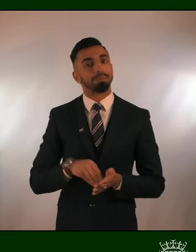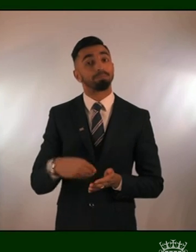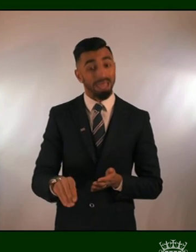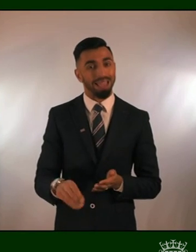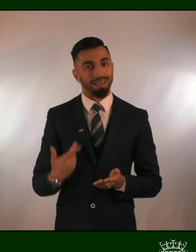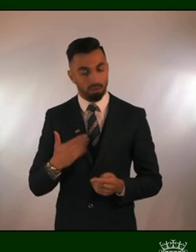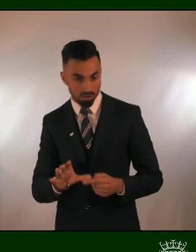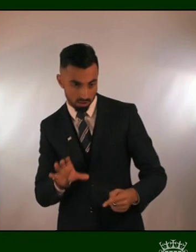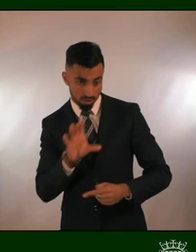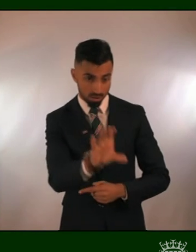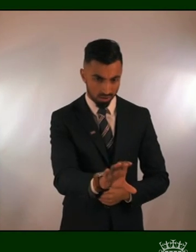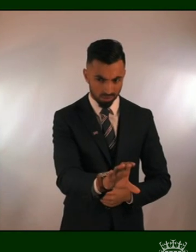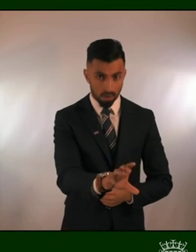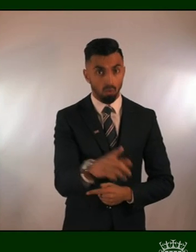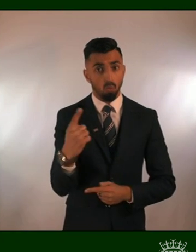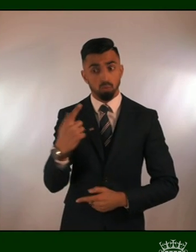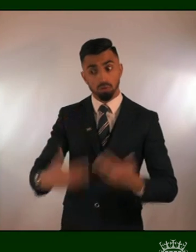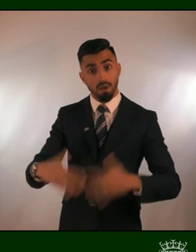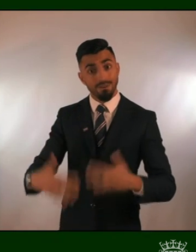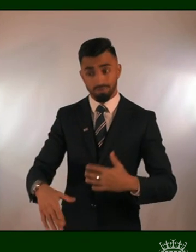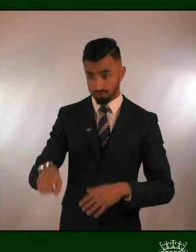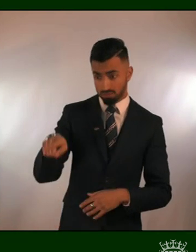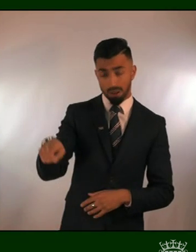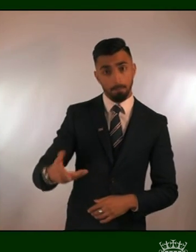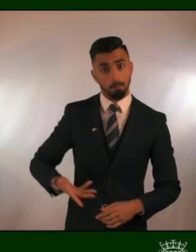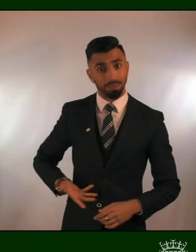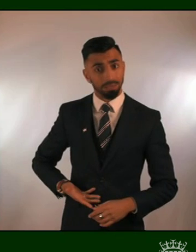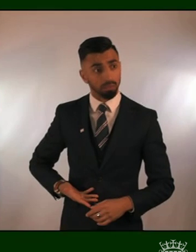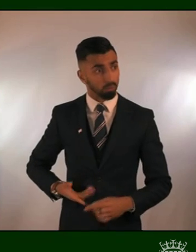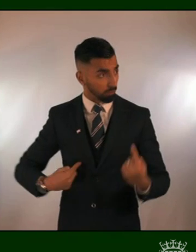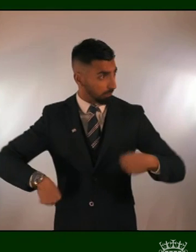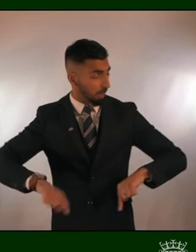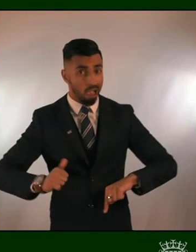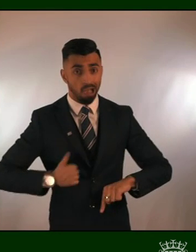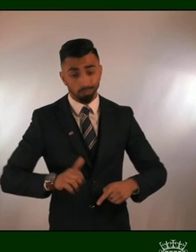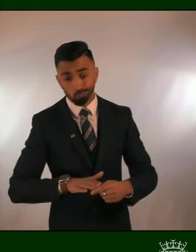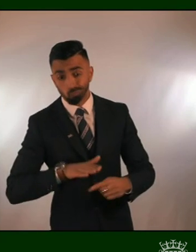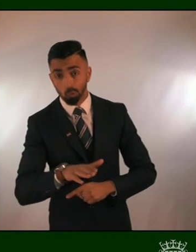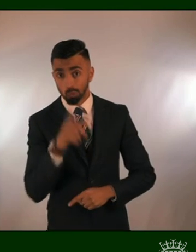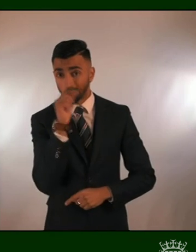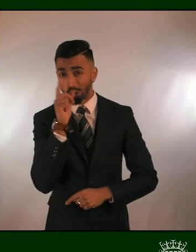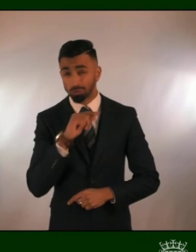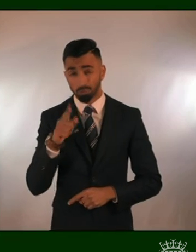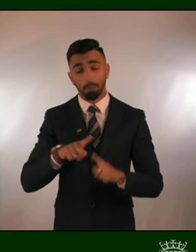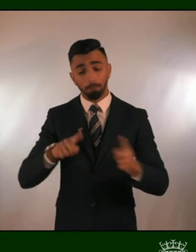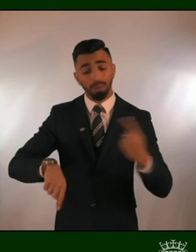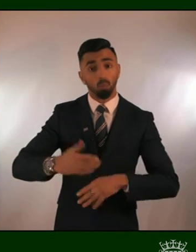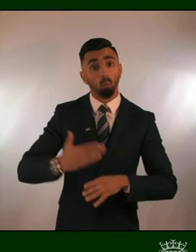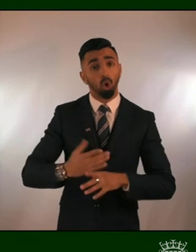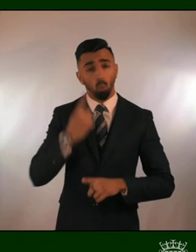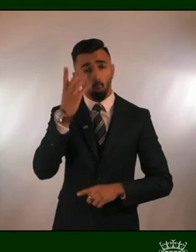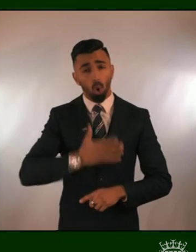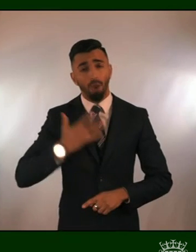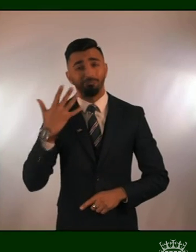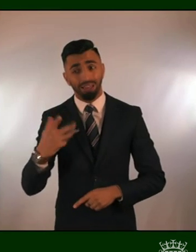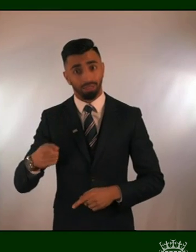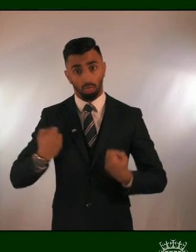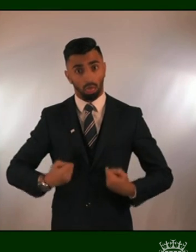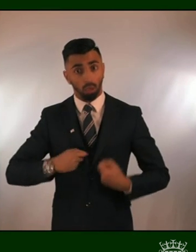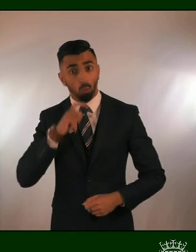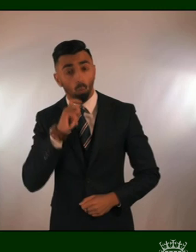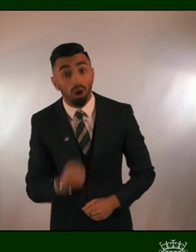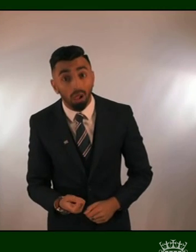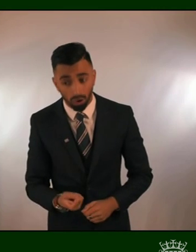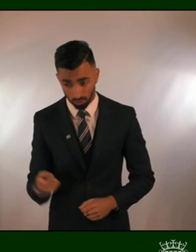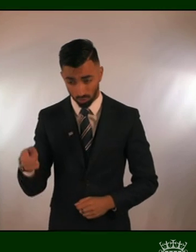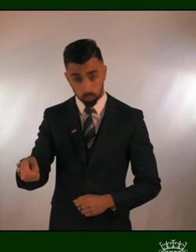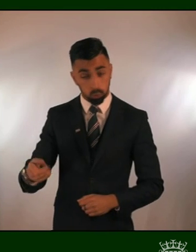If we expect 20% of the workforce to be unable to work at any one time, the cumulative cost would hit our small and medium-sized businesses hard.